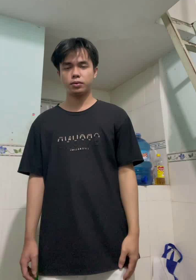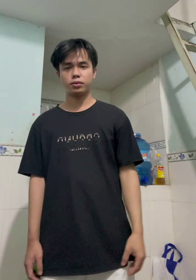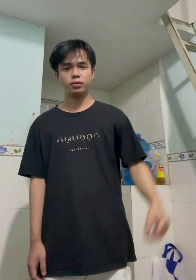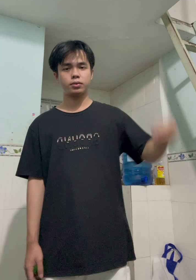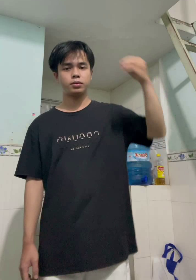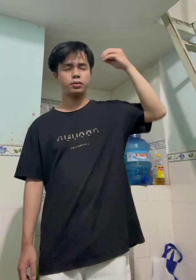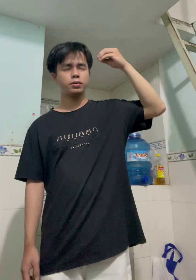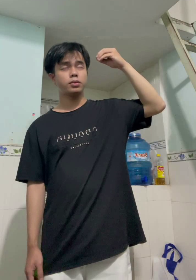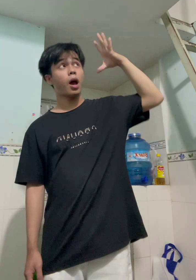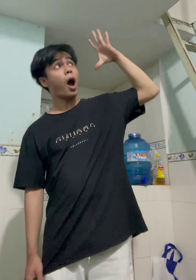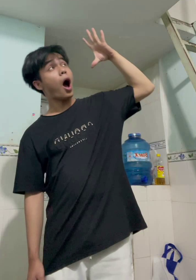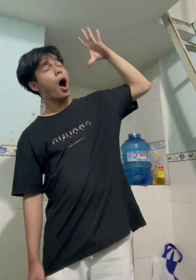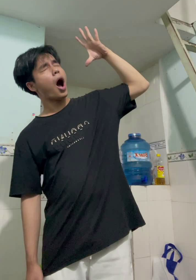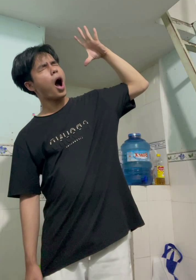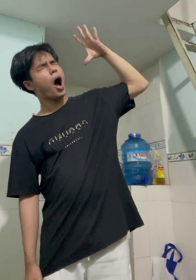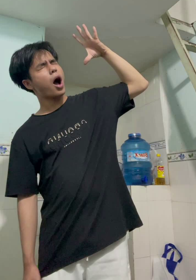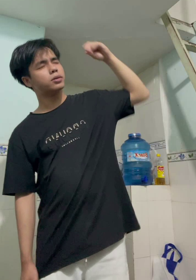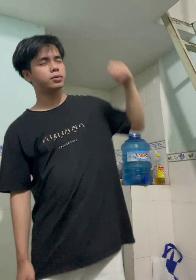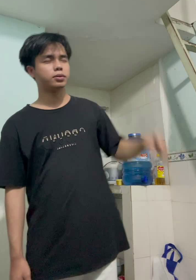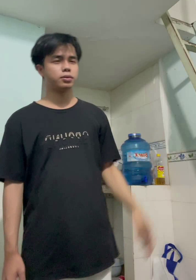troi nang